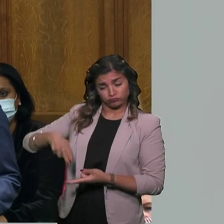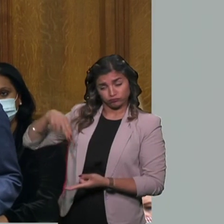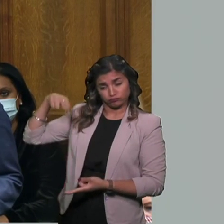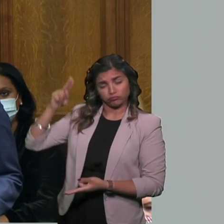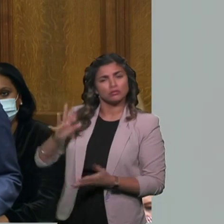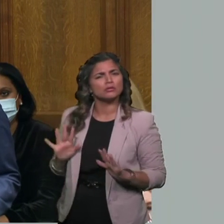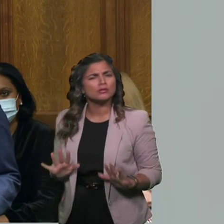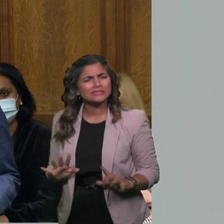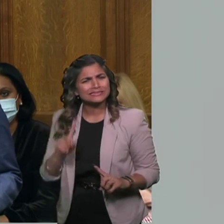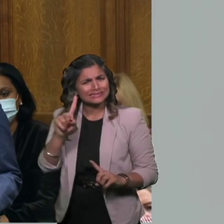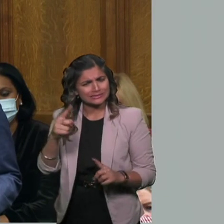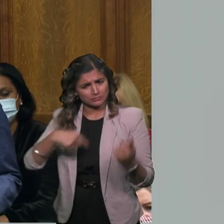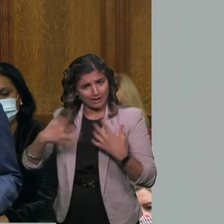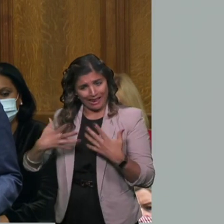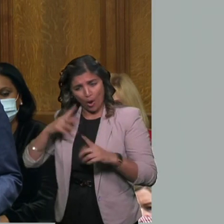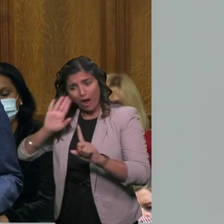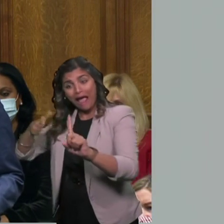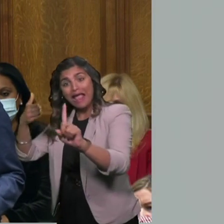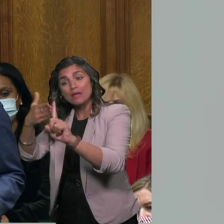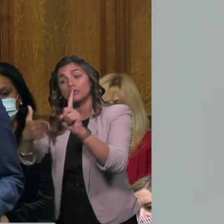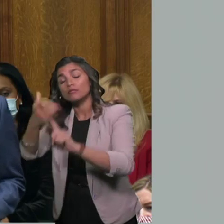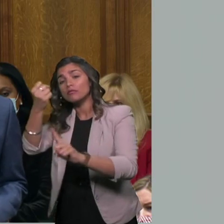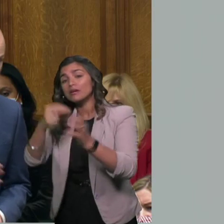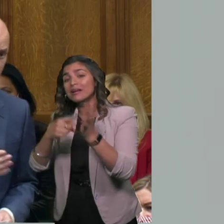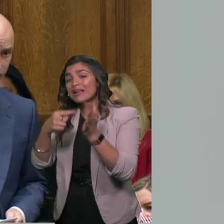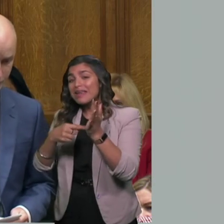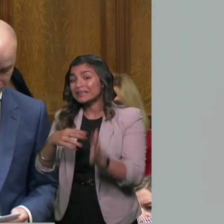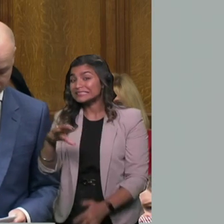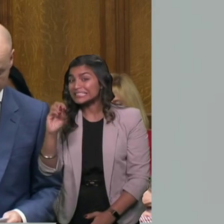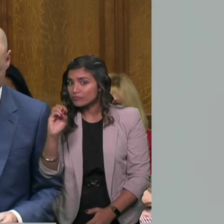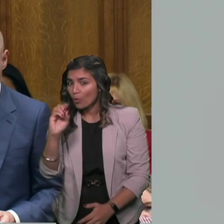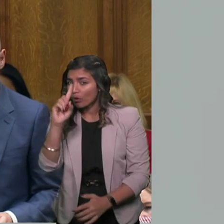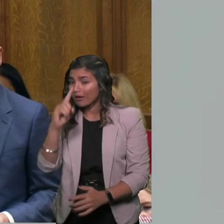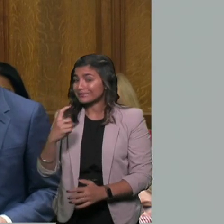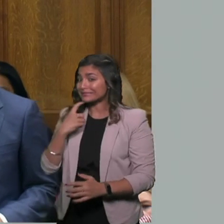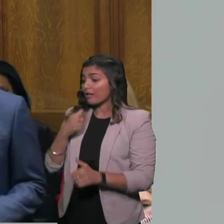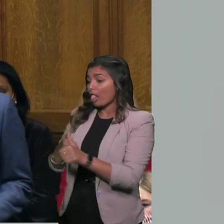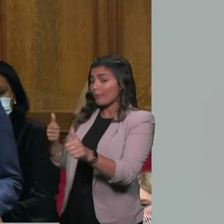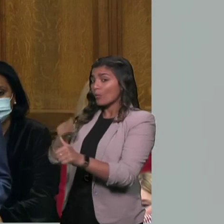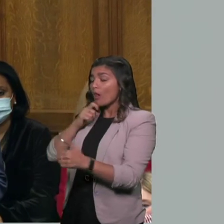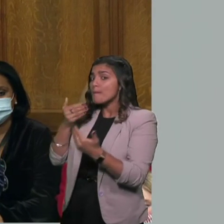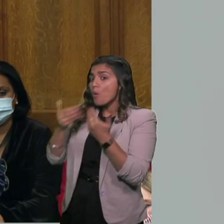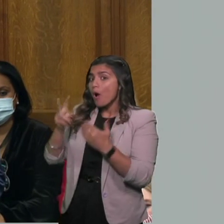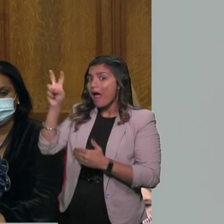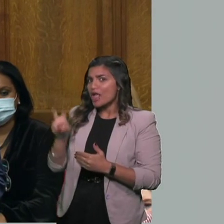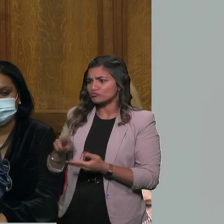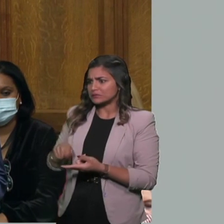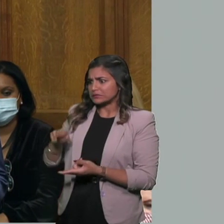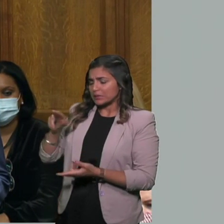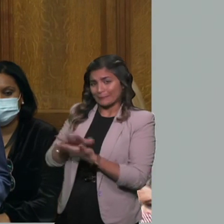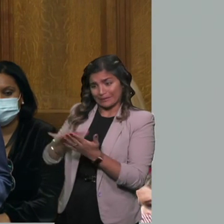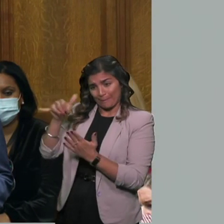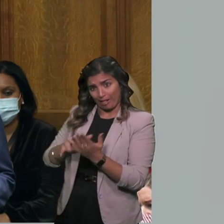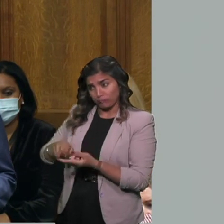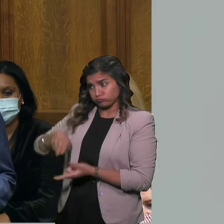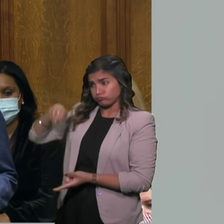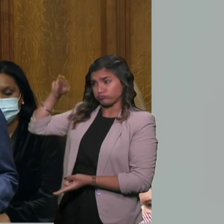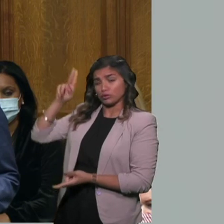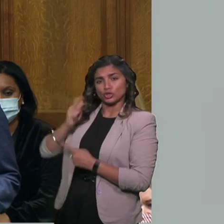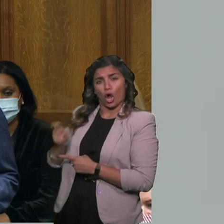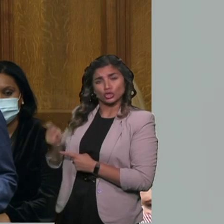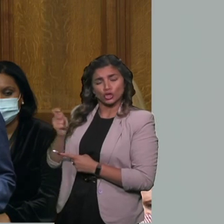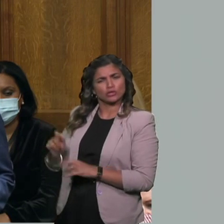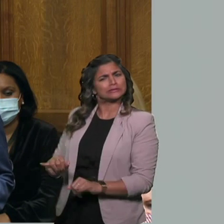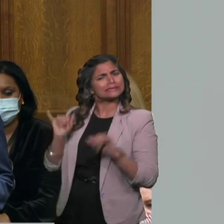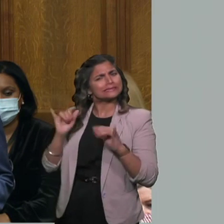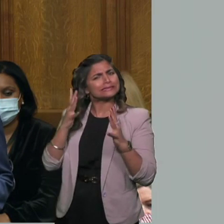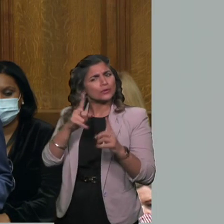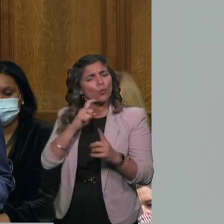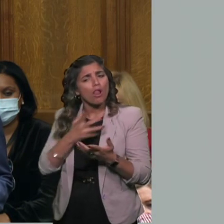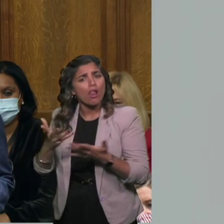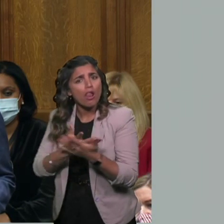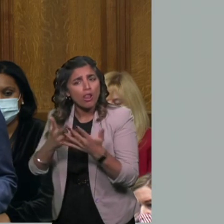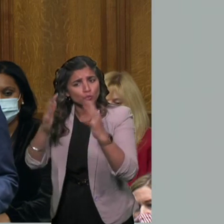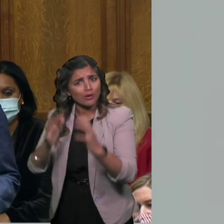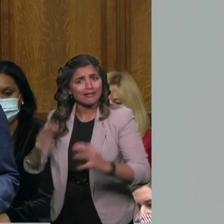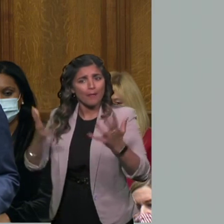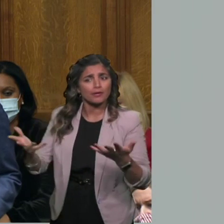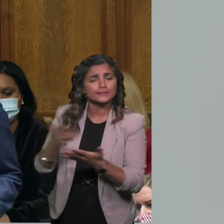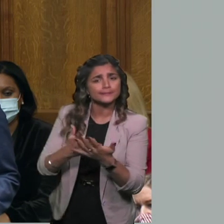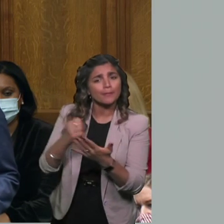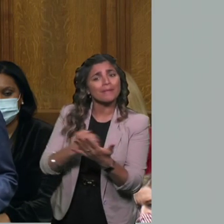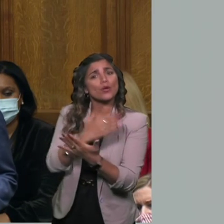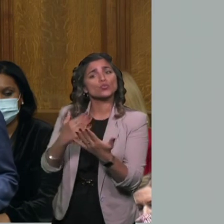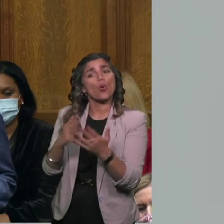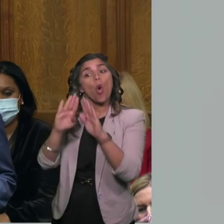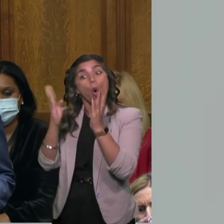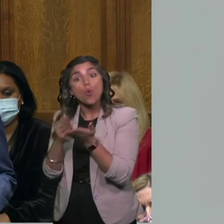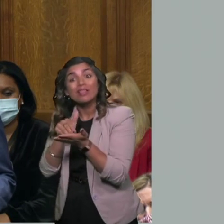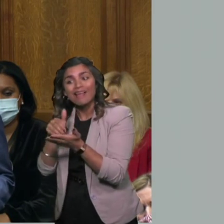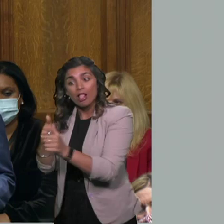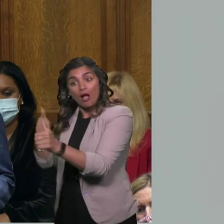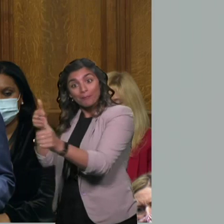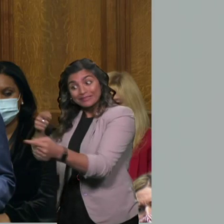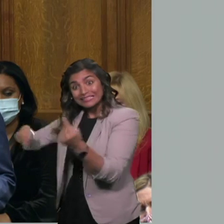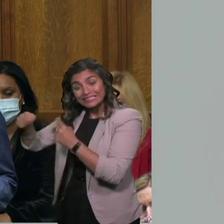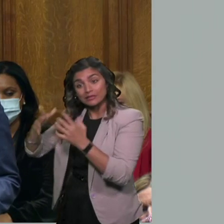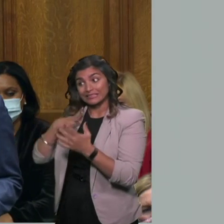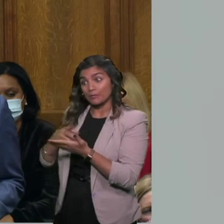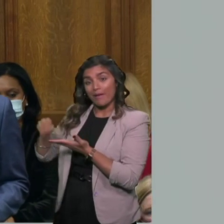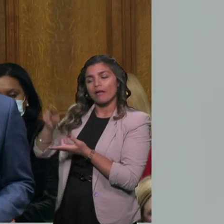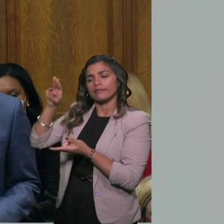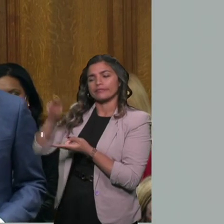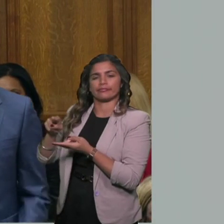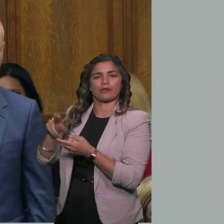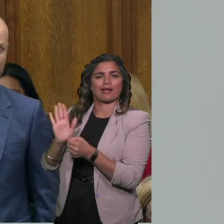With the pathway to net zero being dependent on steel firms using more electricity, not less, will the Prime Minister urge his colleagues around the Cabinet table to put in place a wholesale energy price cap, along with long overdue reductions in network connection costs?